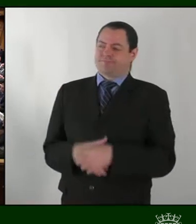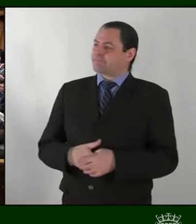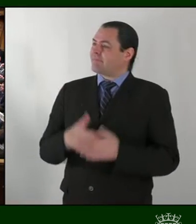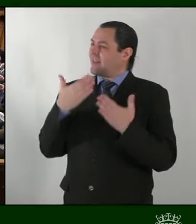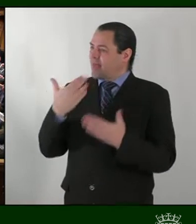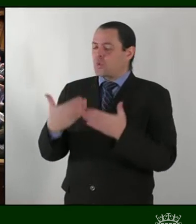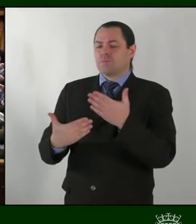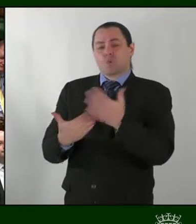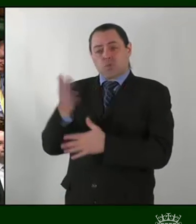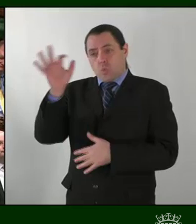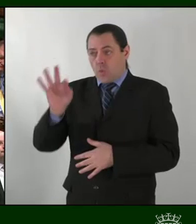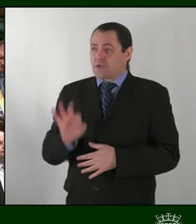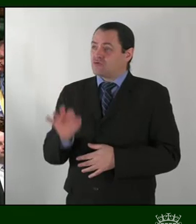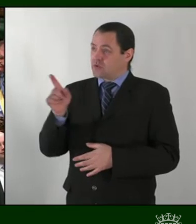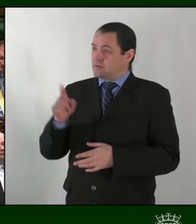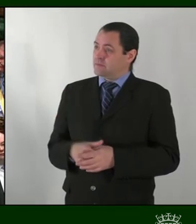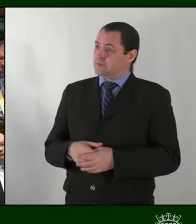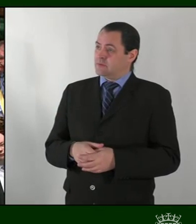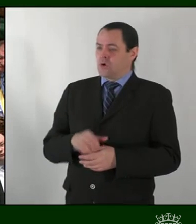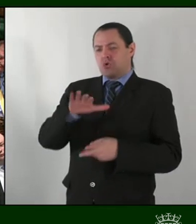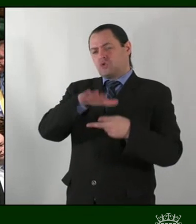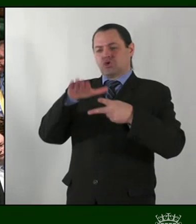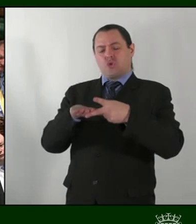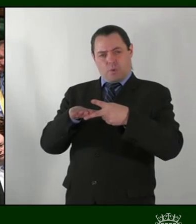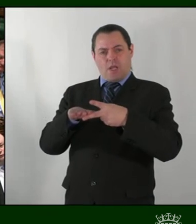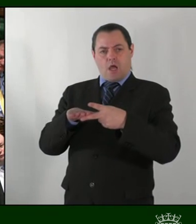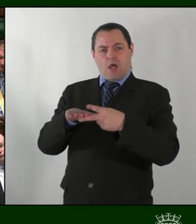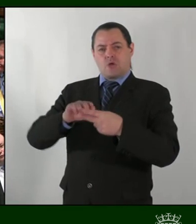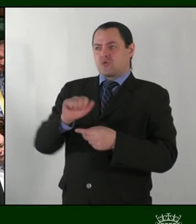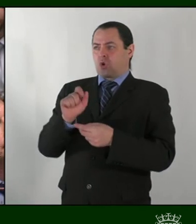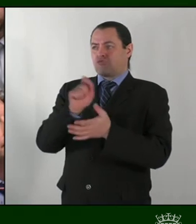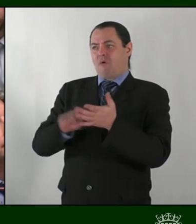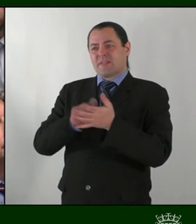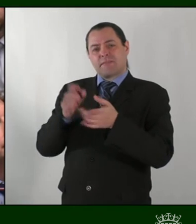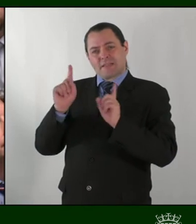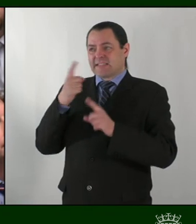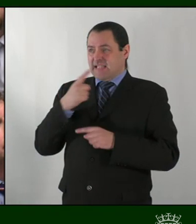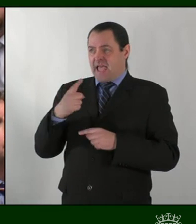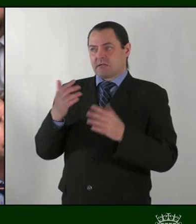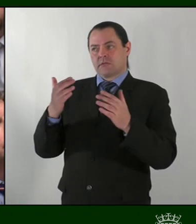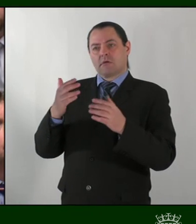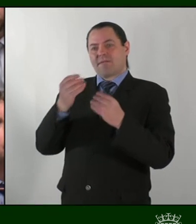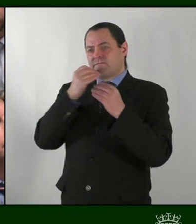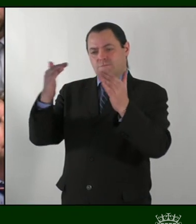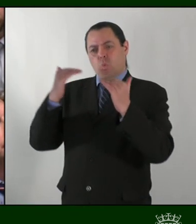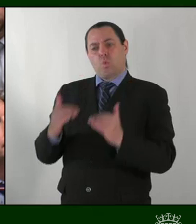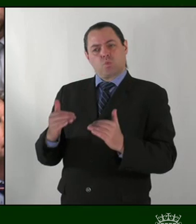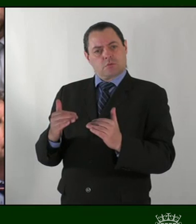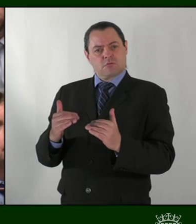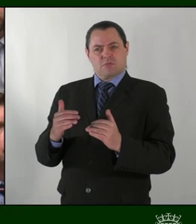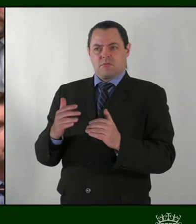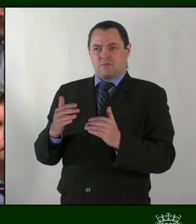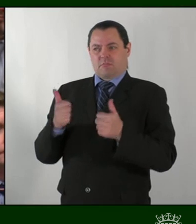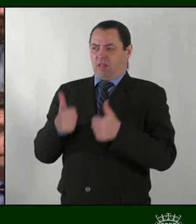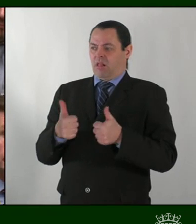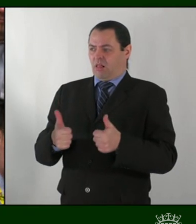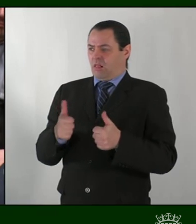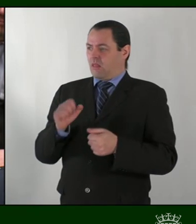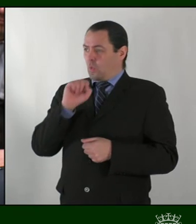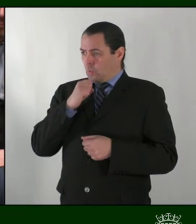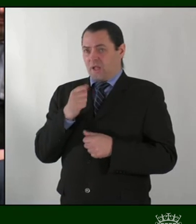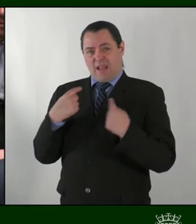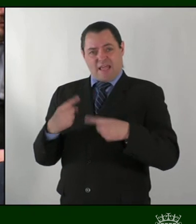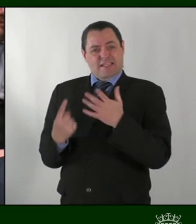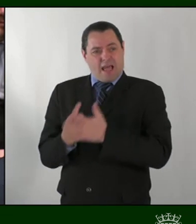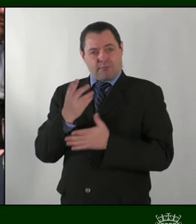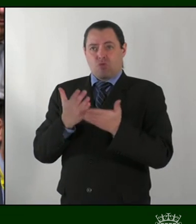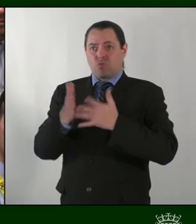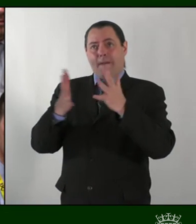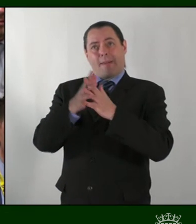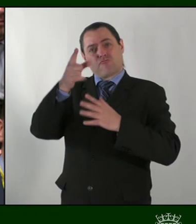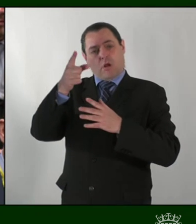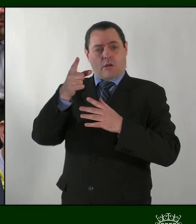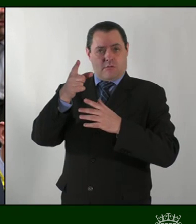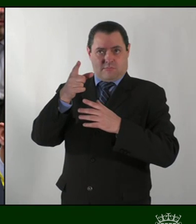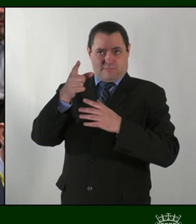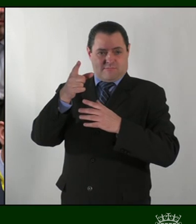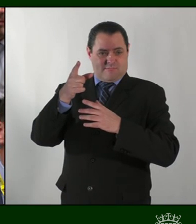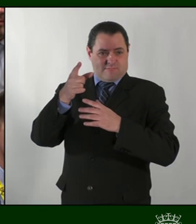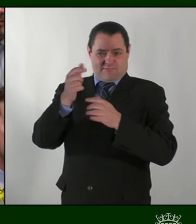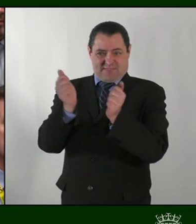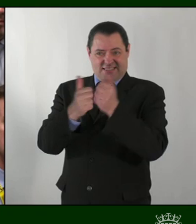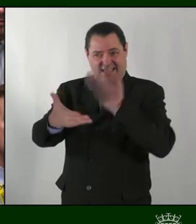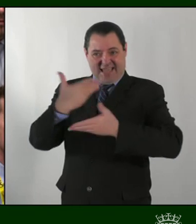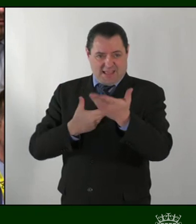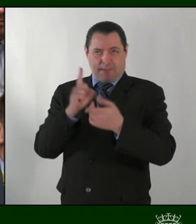The Prime Minister’s junior Scotland Office Minister told the National Farmers Union last week that substandard food would be allowed into the UK under a US trade deal, but that it would have to be labelled as such.